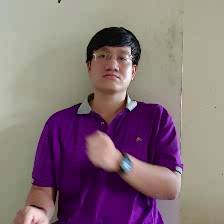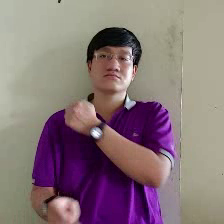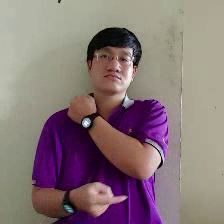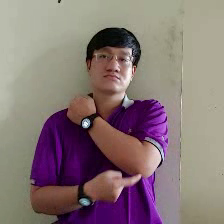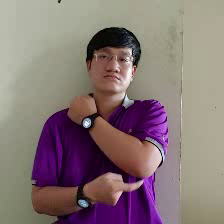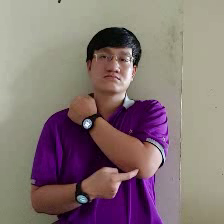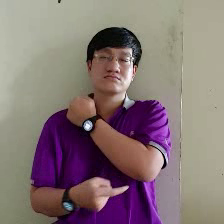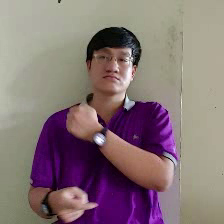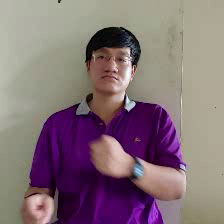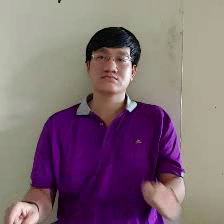Cám dỗ